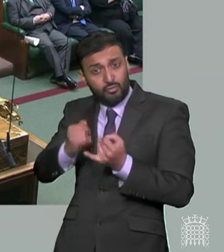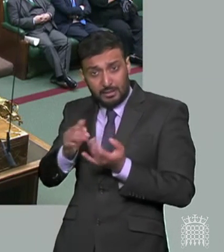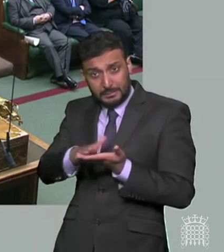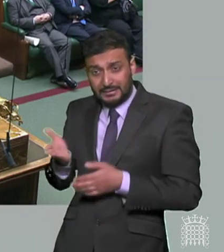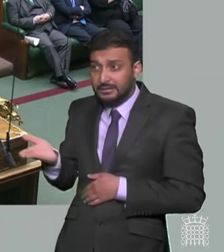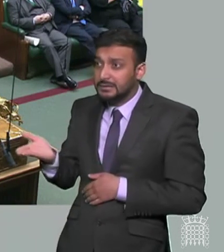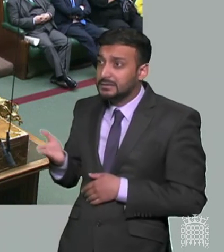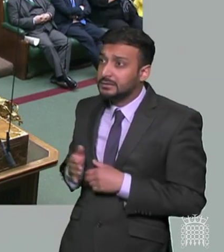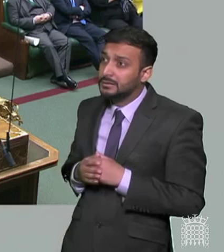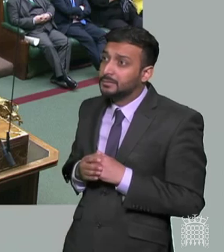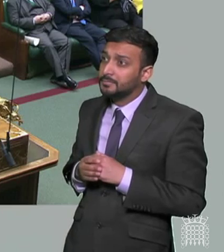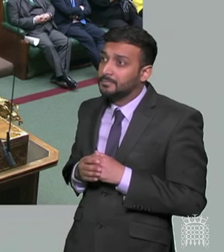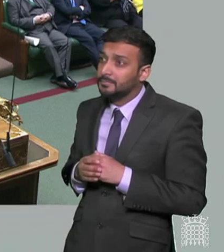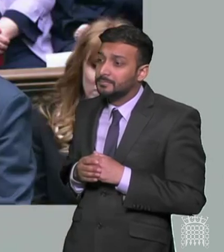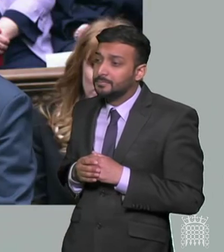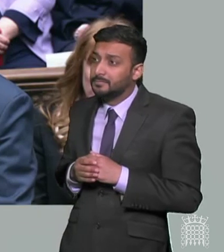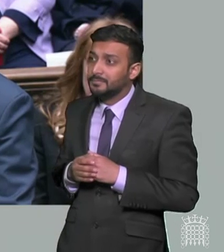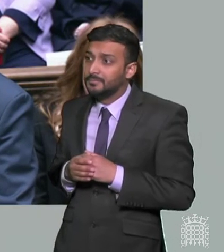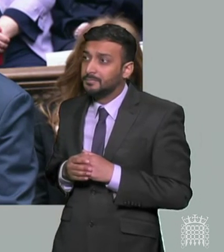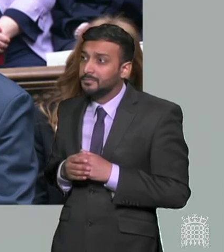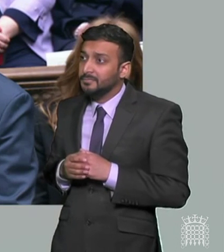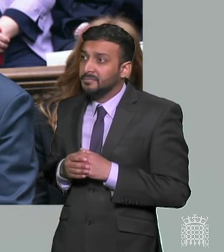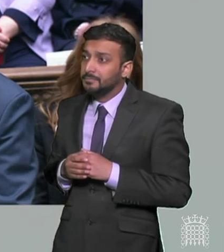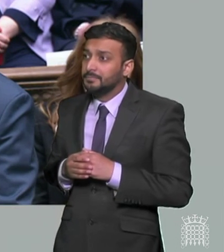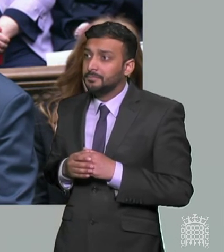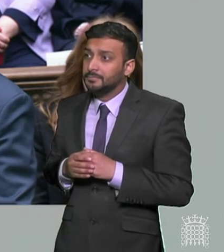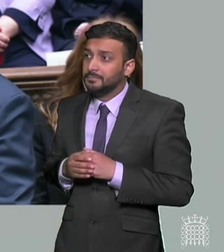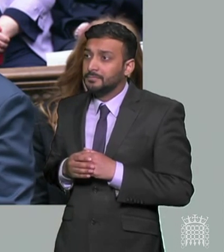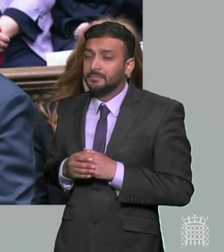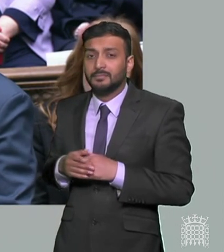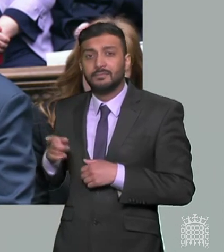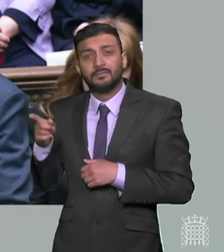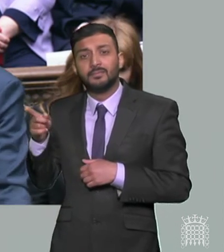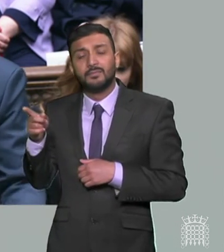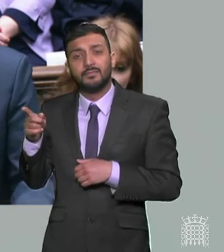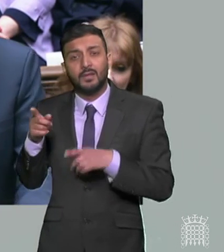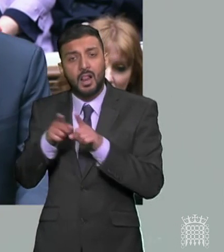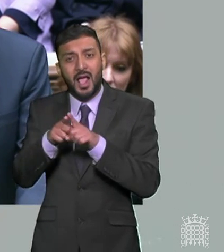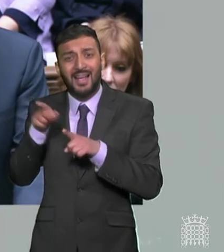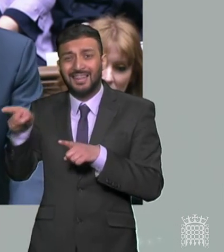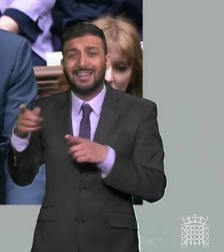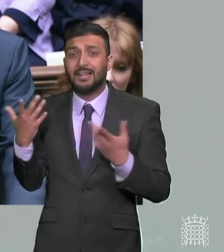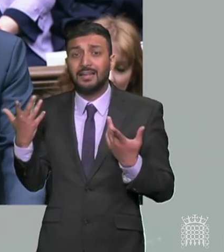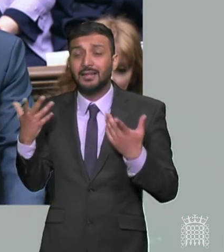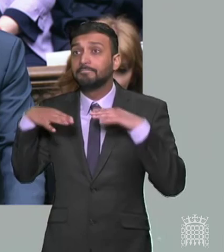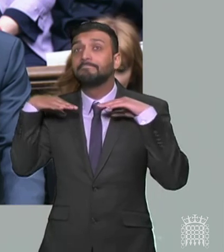The Prime Minister is an ostrich, perfectly happy keeping his head in the sand.